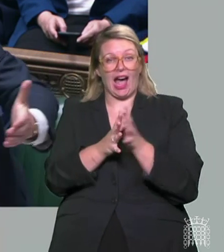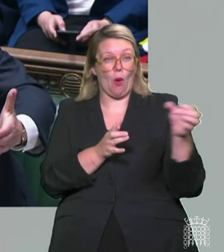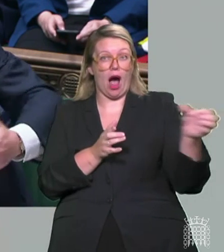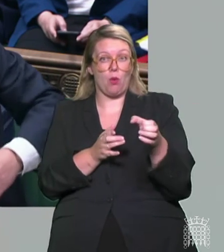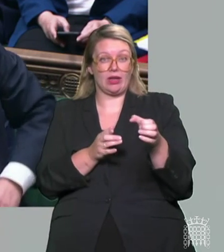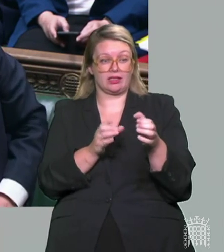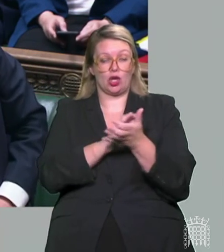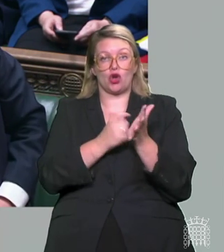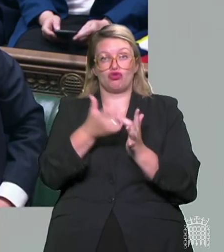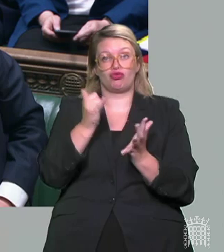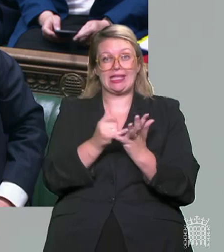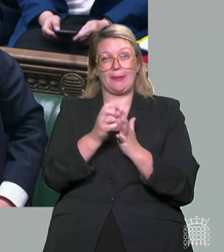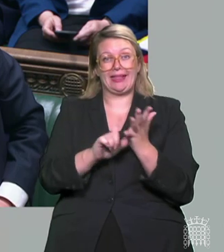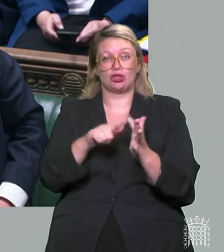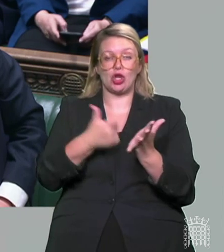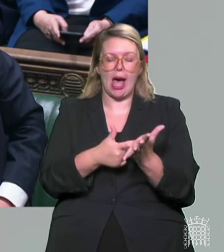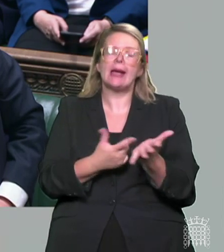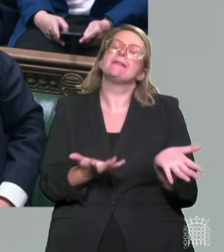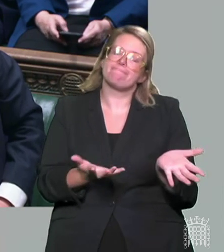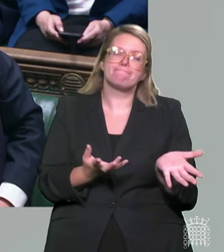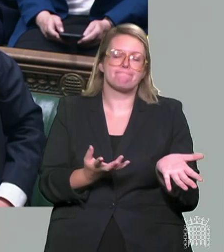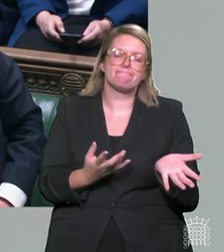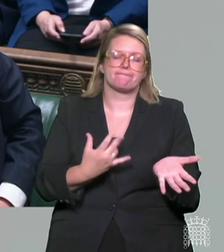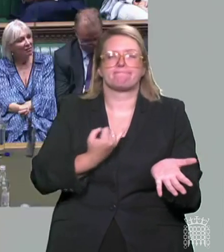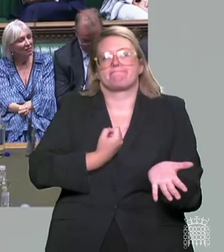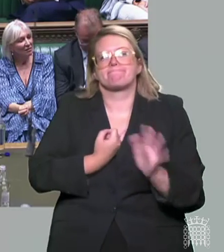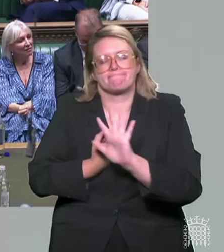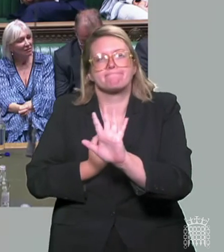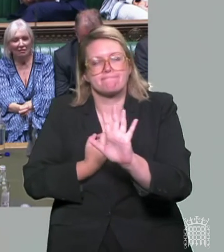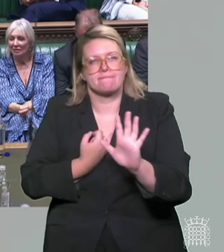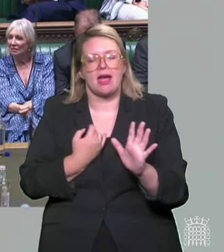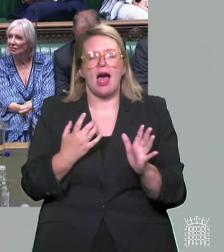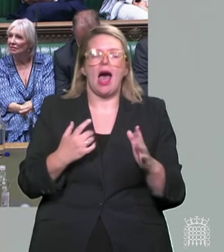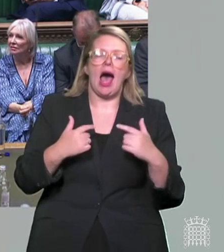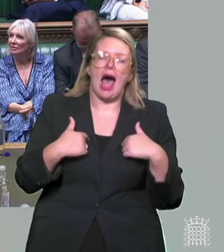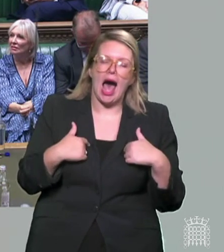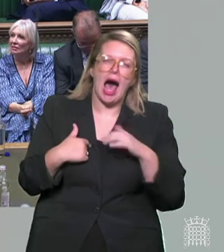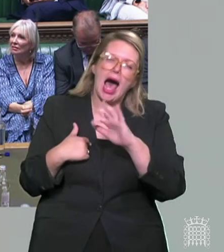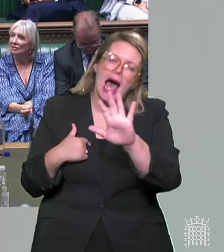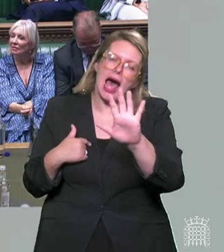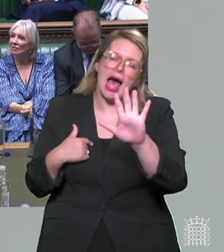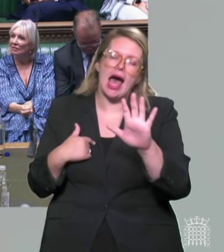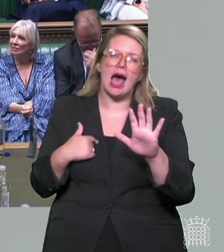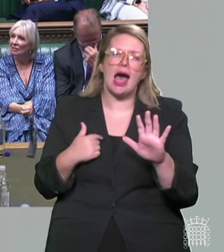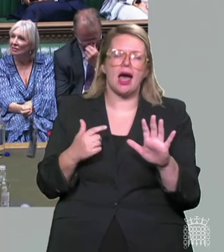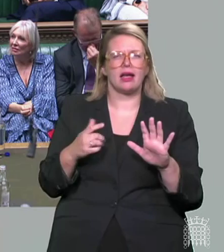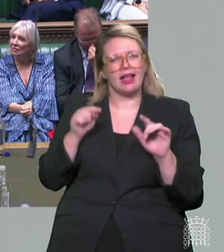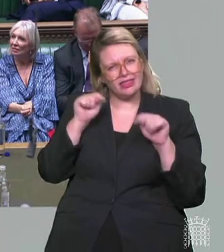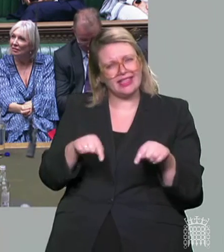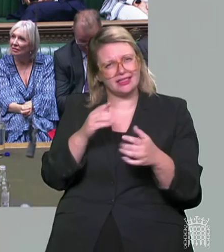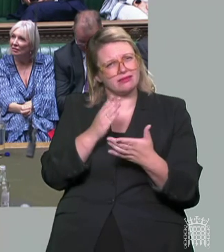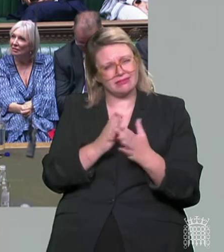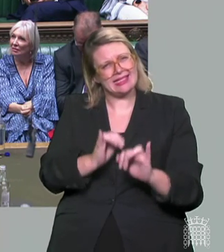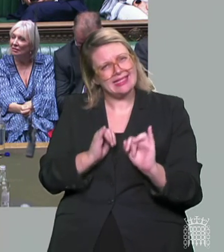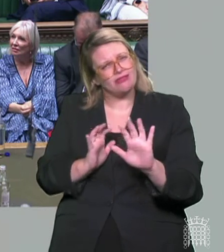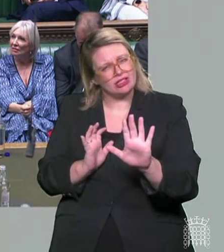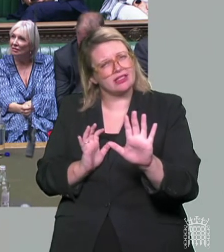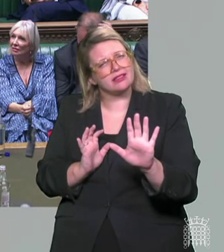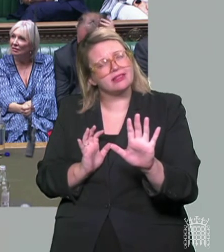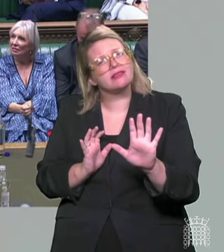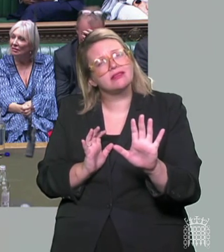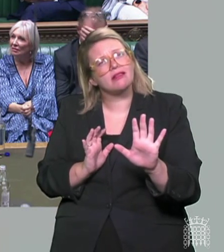I was clear with the House about what I knew at the time, but I want to stress that I take this matter extremely seriously.